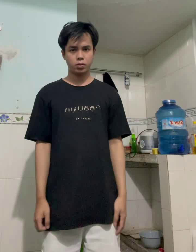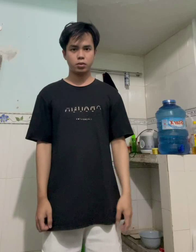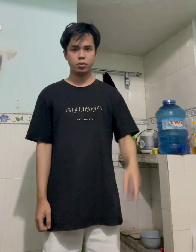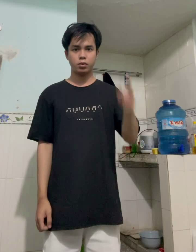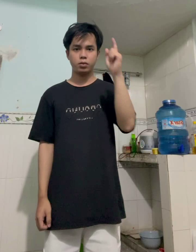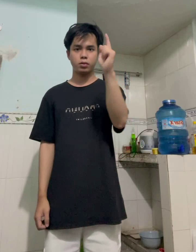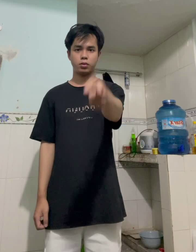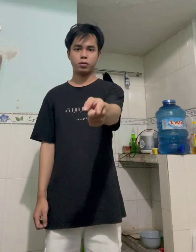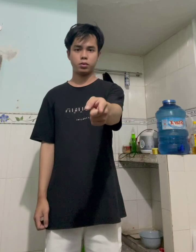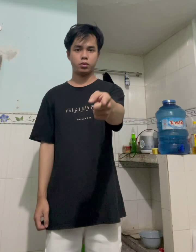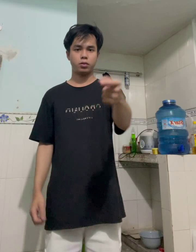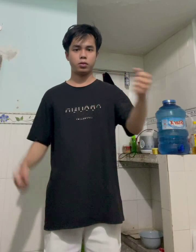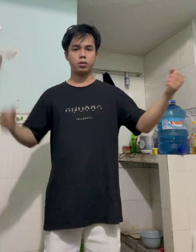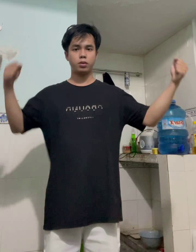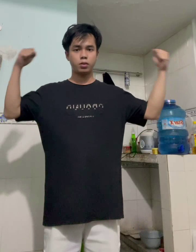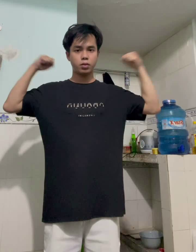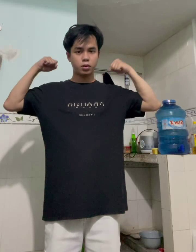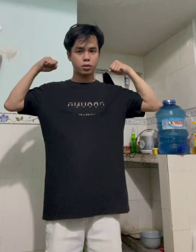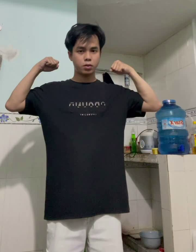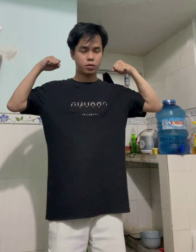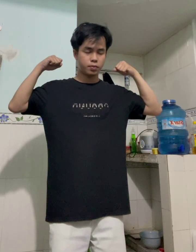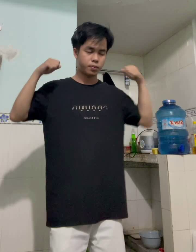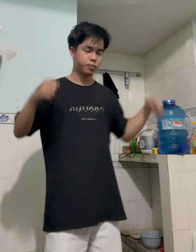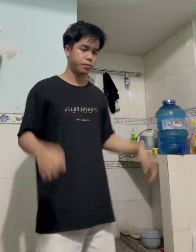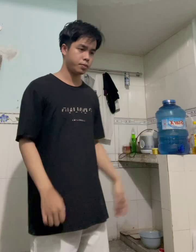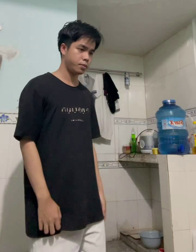ban khoe khong